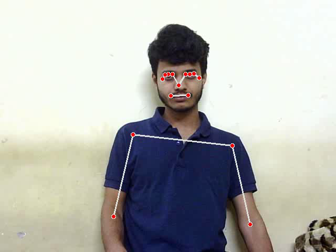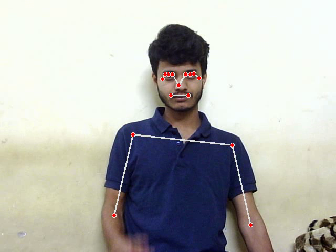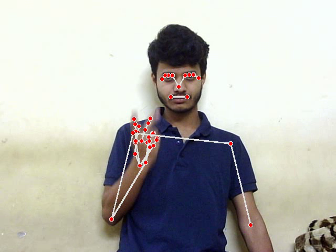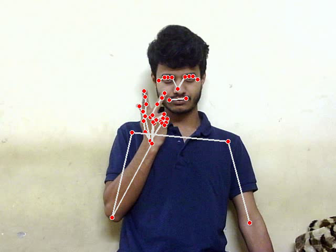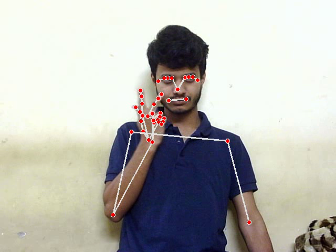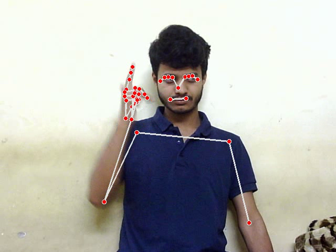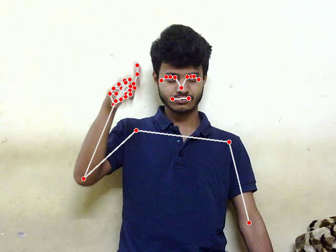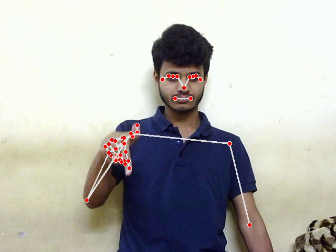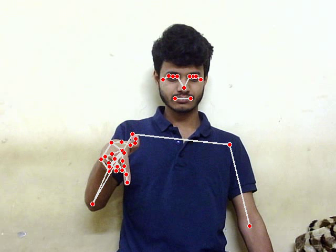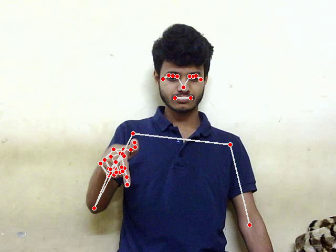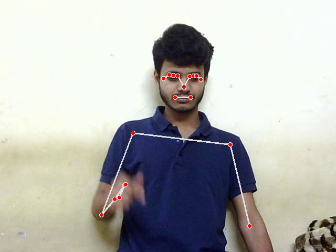see you later